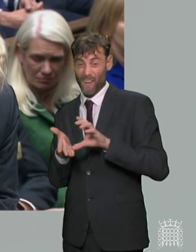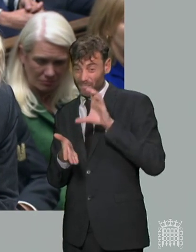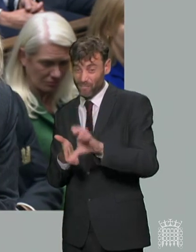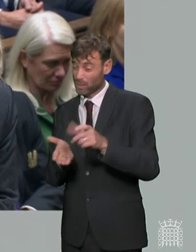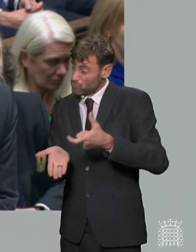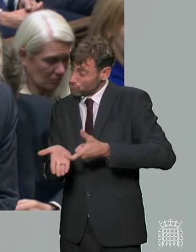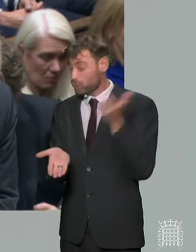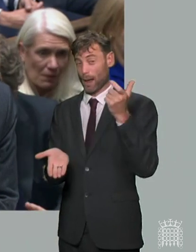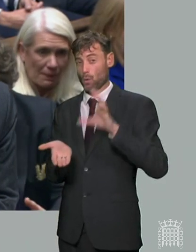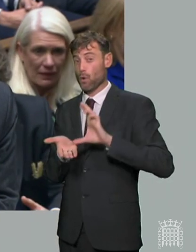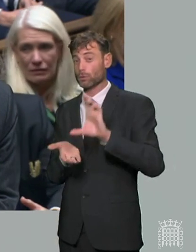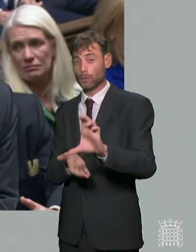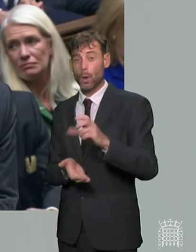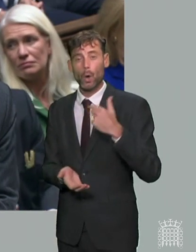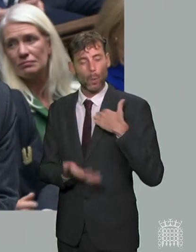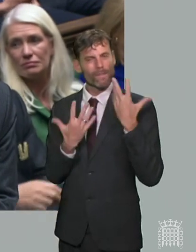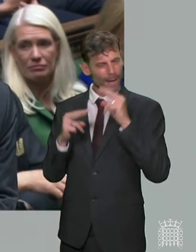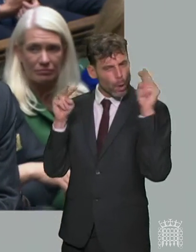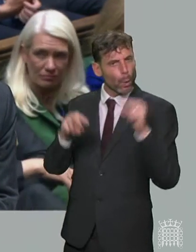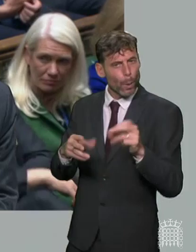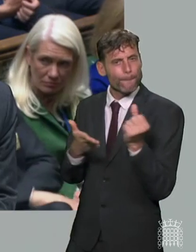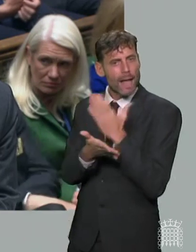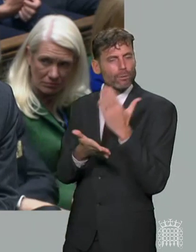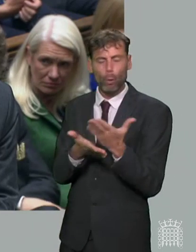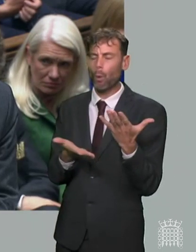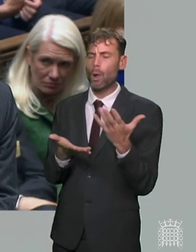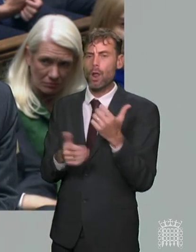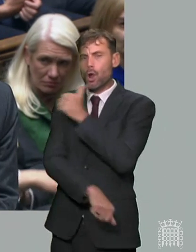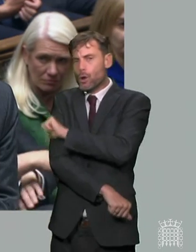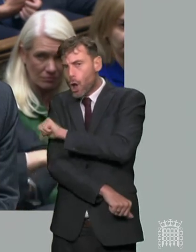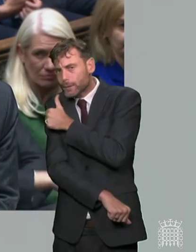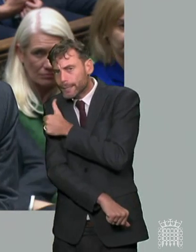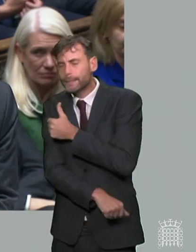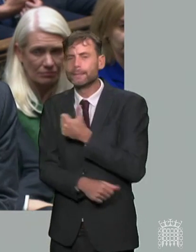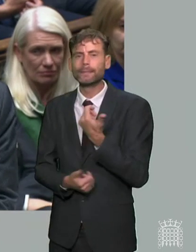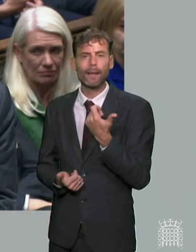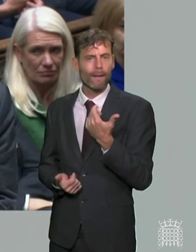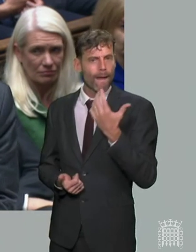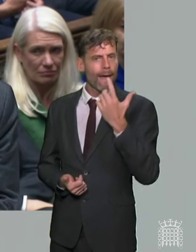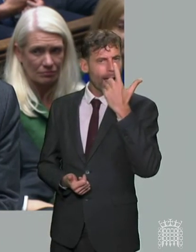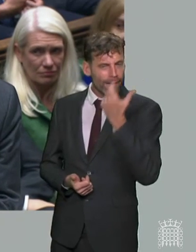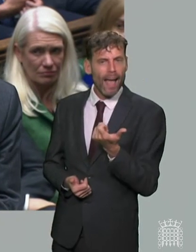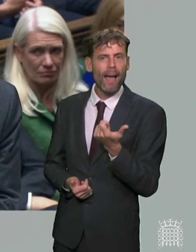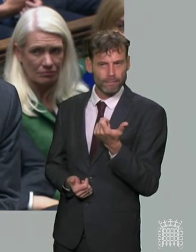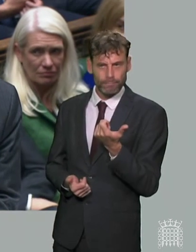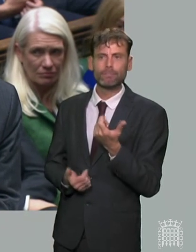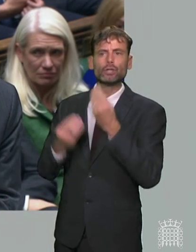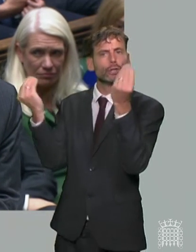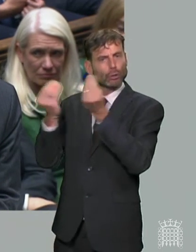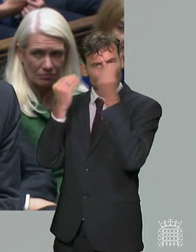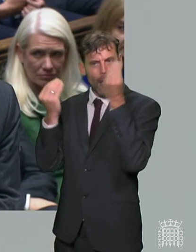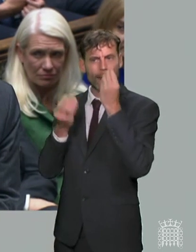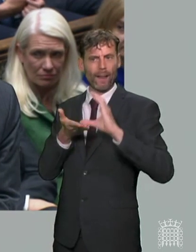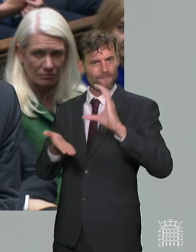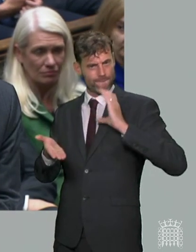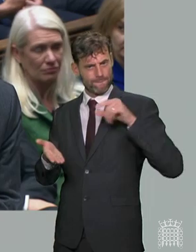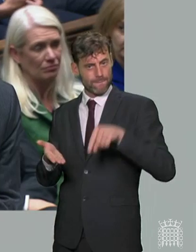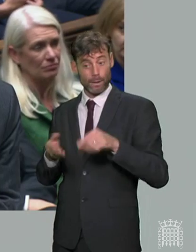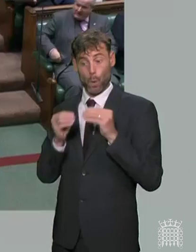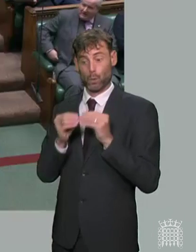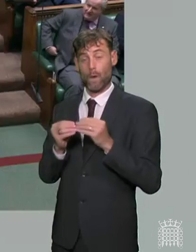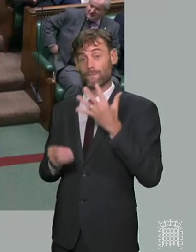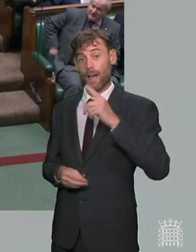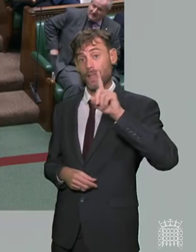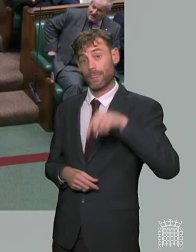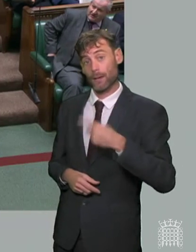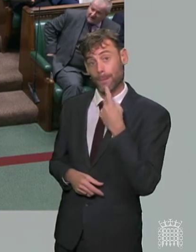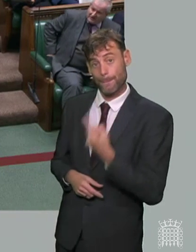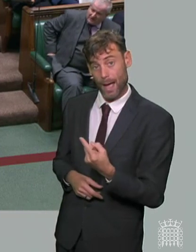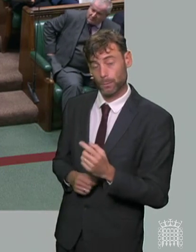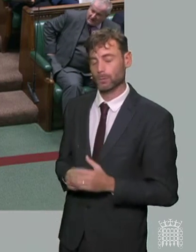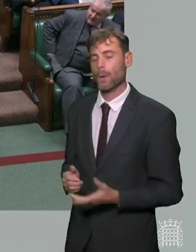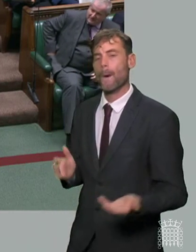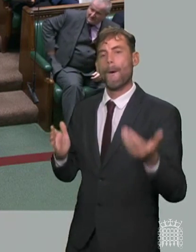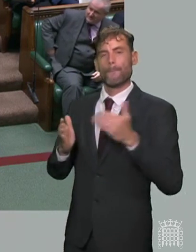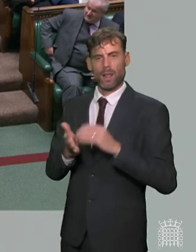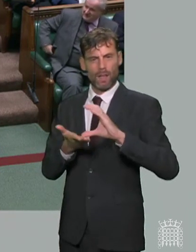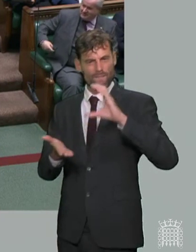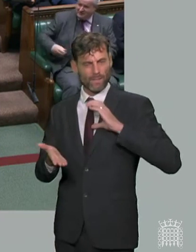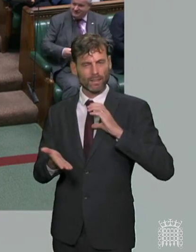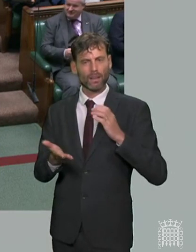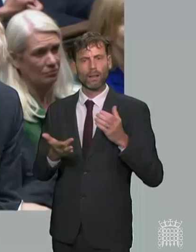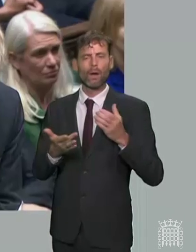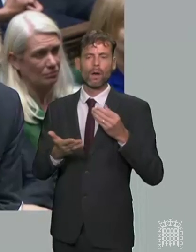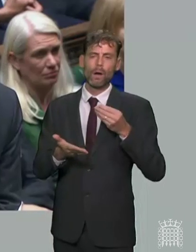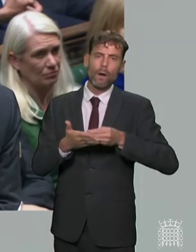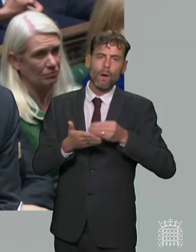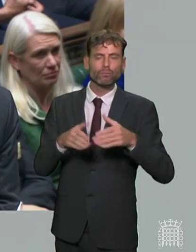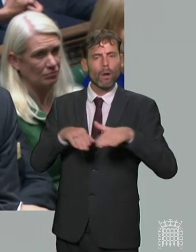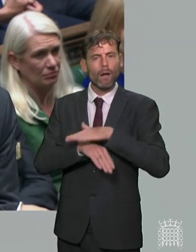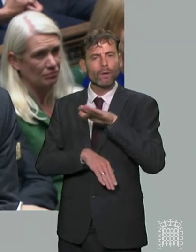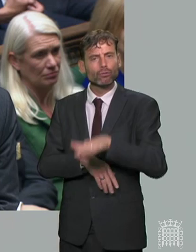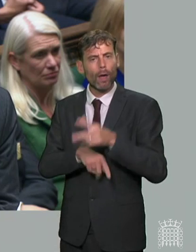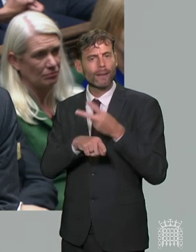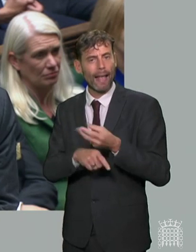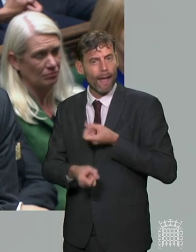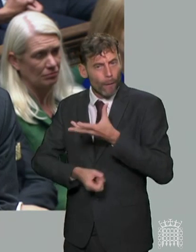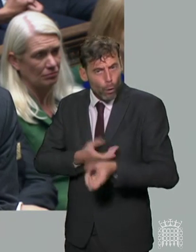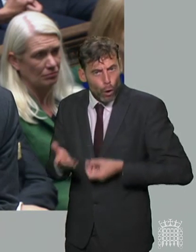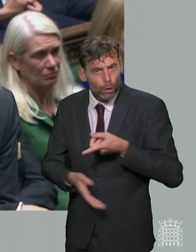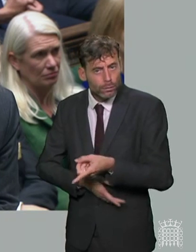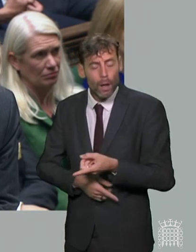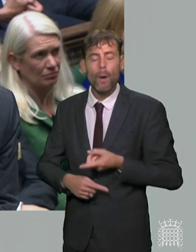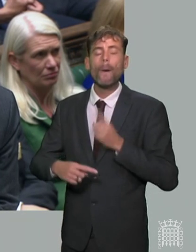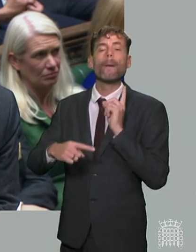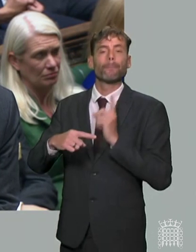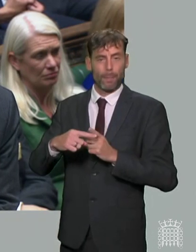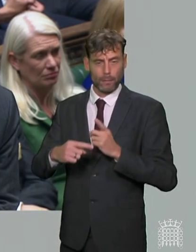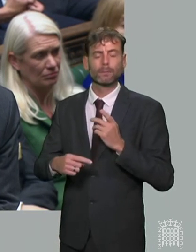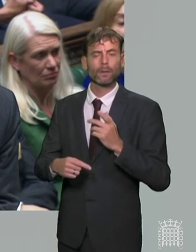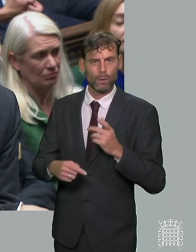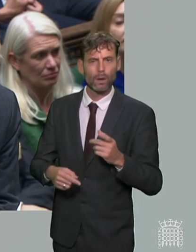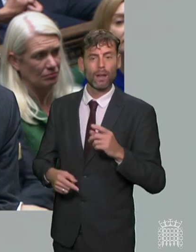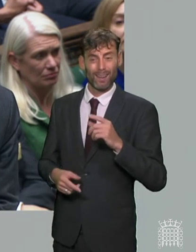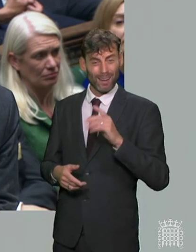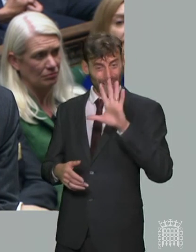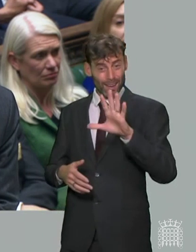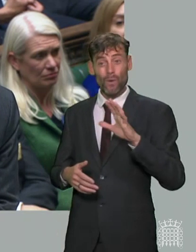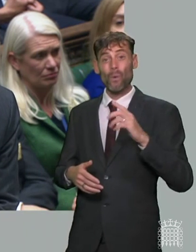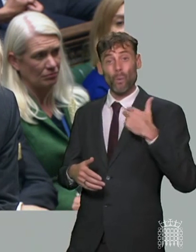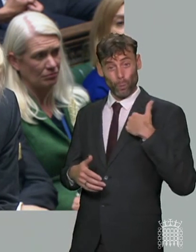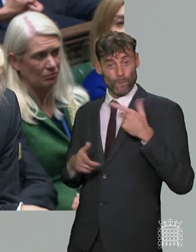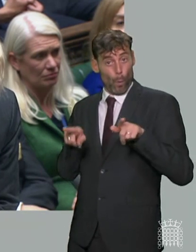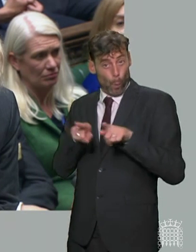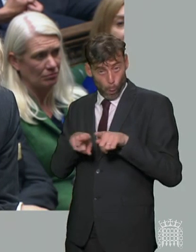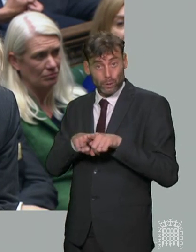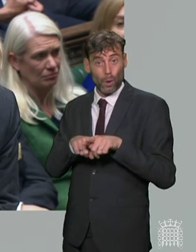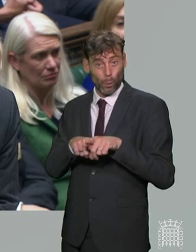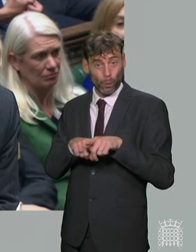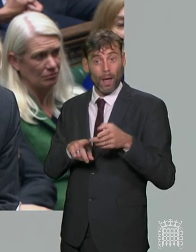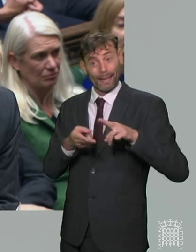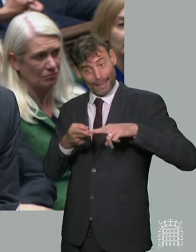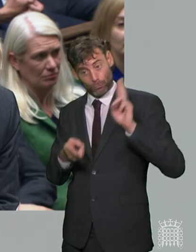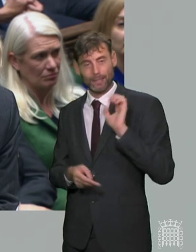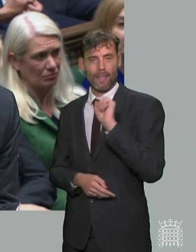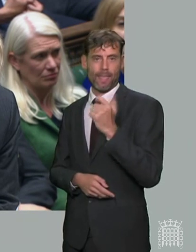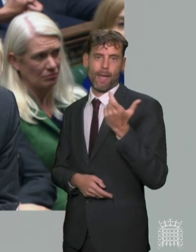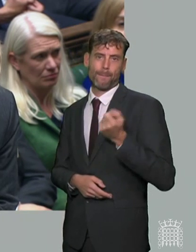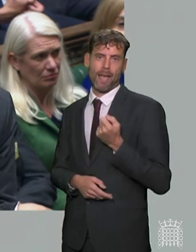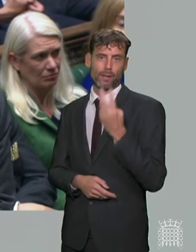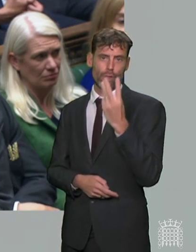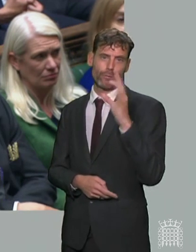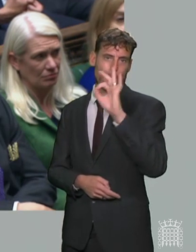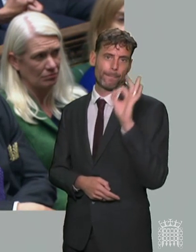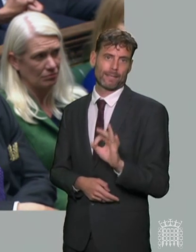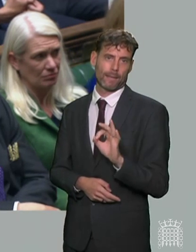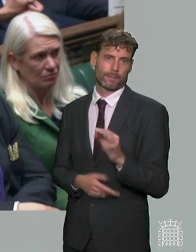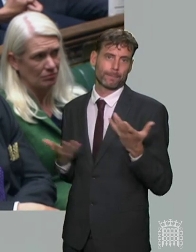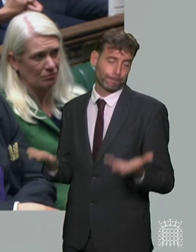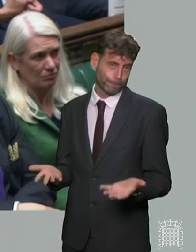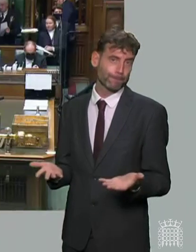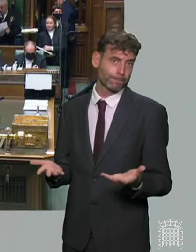We have ensured that nurses have access to a training bursary worth £5,000 and a further bursary of £3,000 for childcare costs, and that is before we put up their pay by 3%.